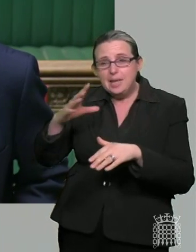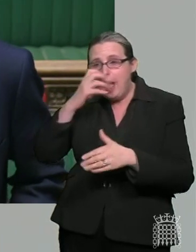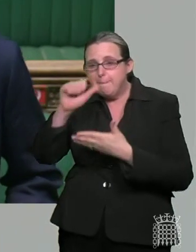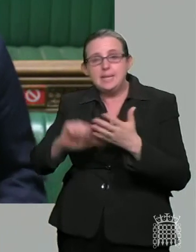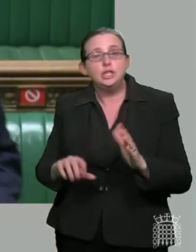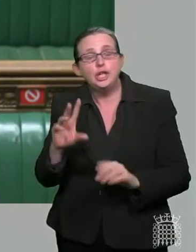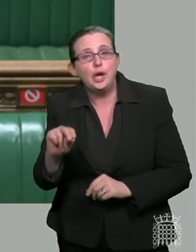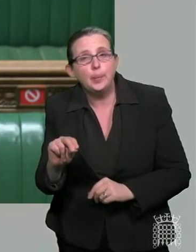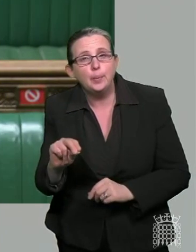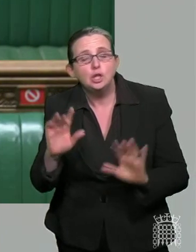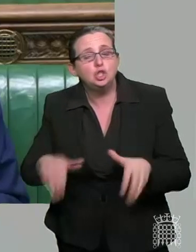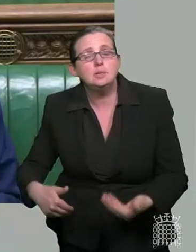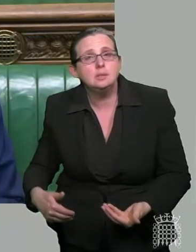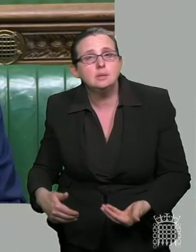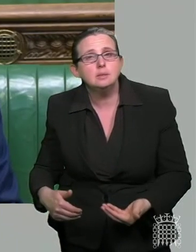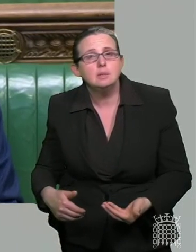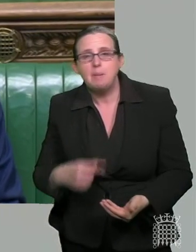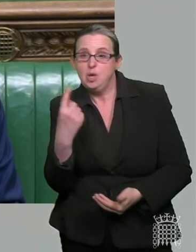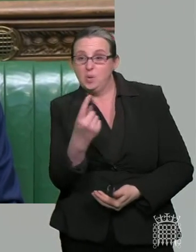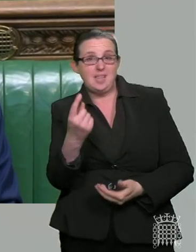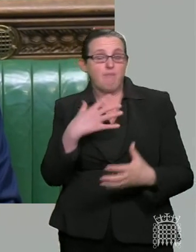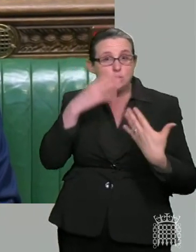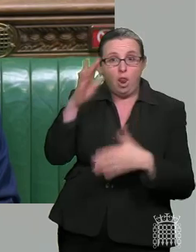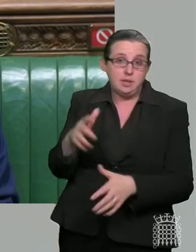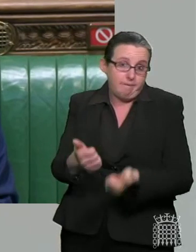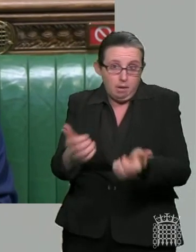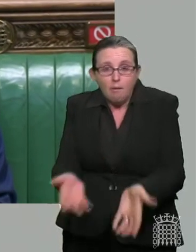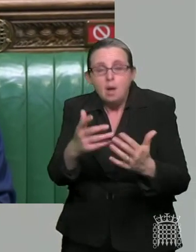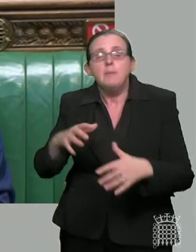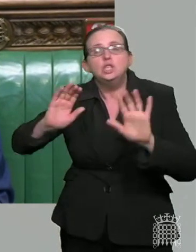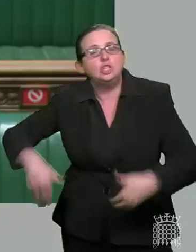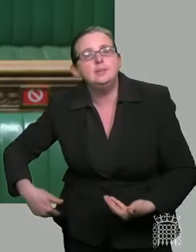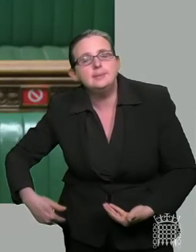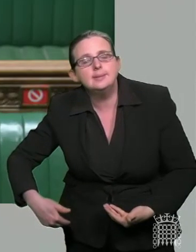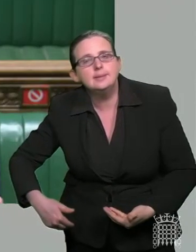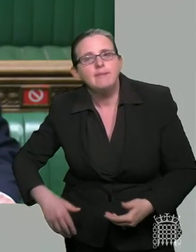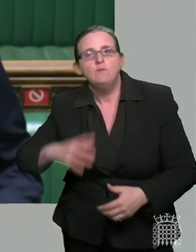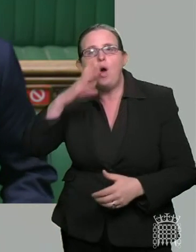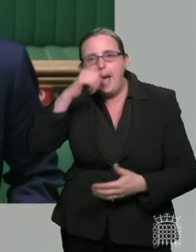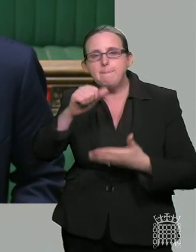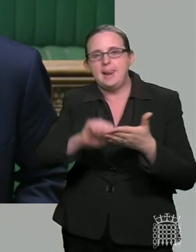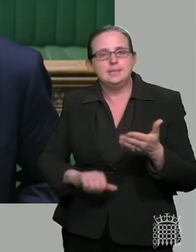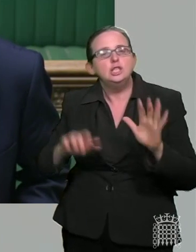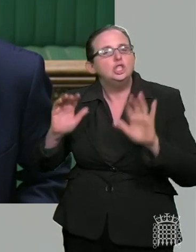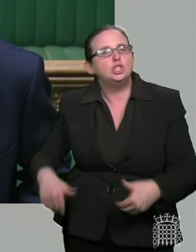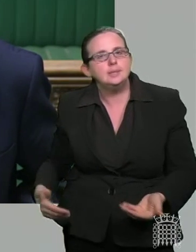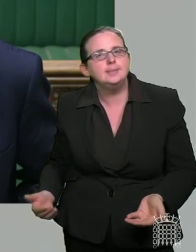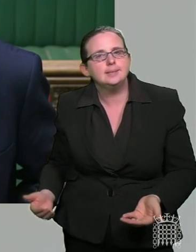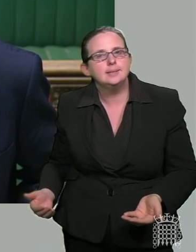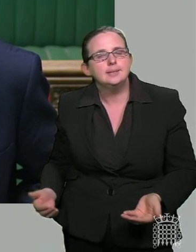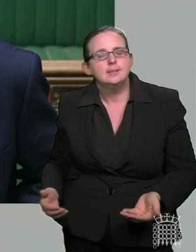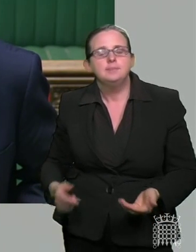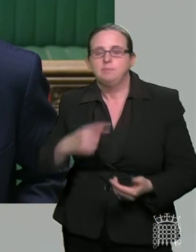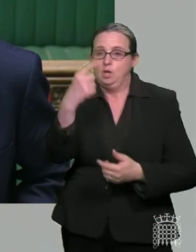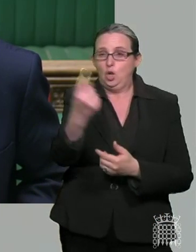I can imagine that the right honourable and learned Gentleman wants to take a holiday, but he should not be going to an amber list country on holiday.